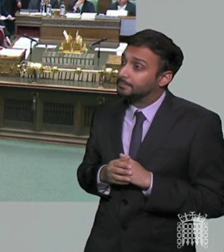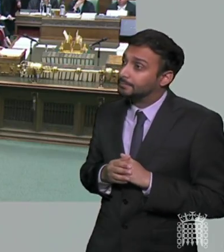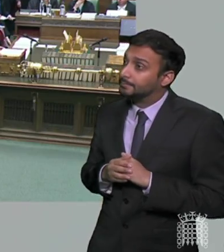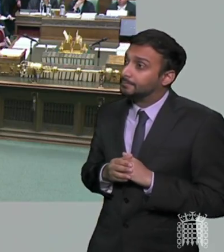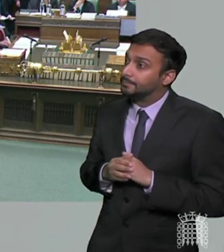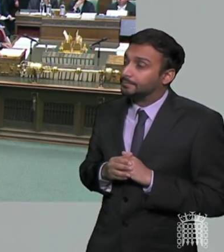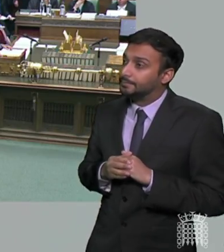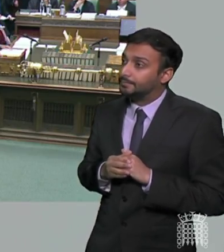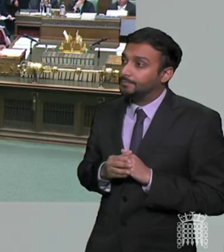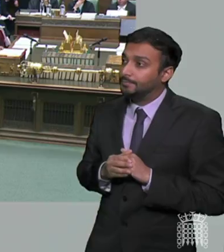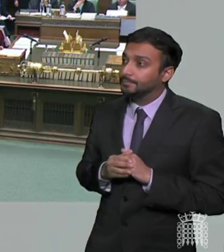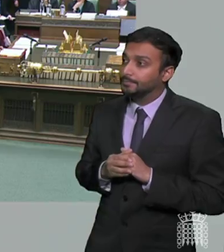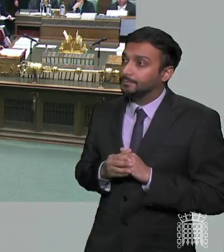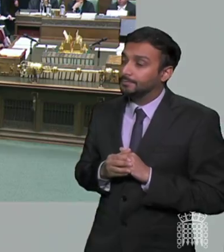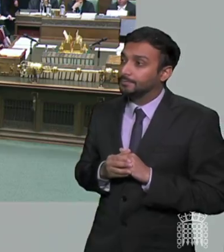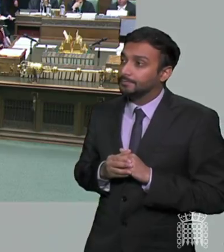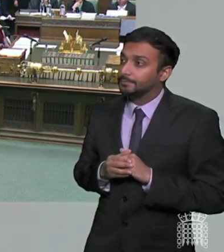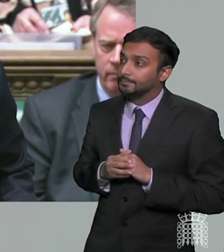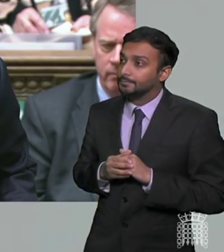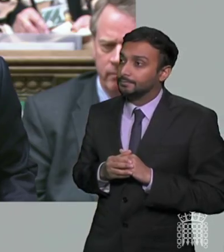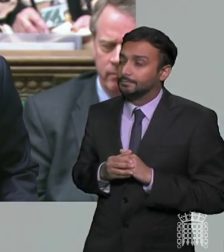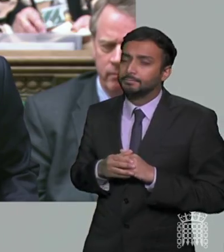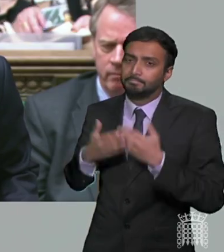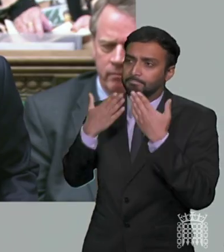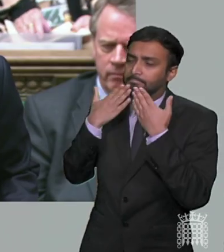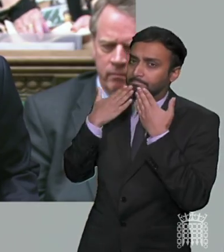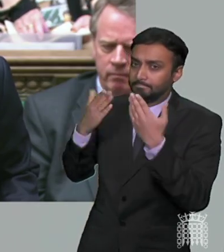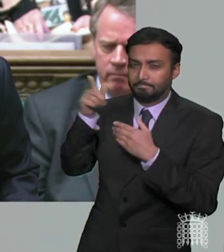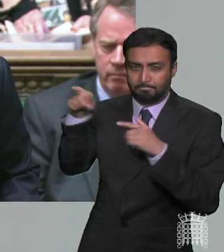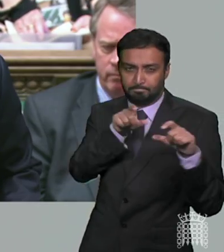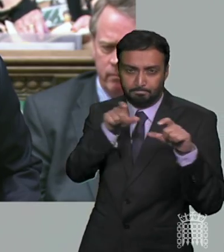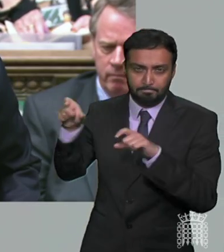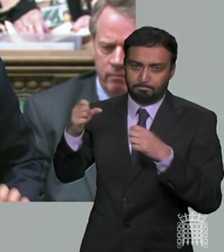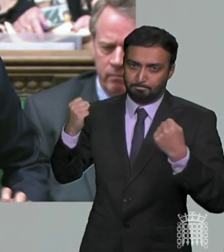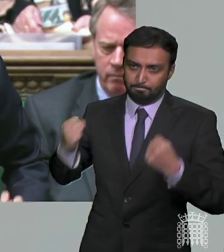May I thank my honourable Friend for his continued campaigning on this important issue?